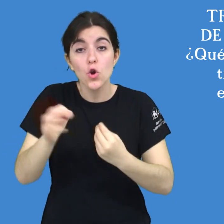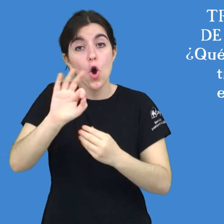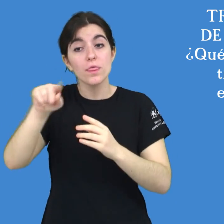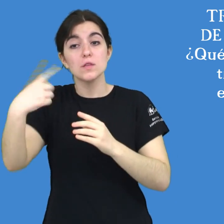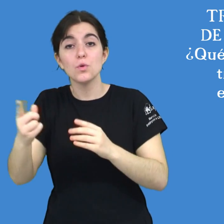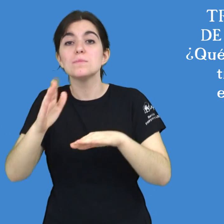despues